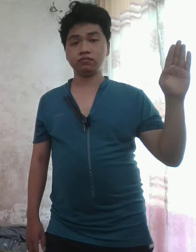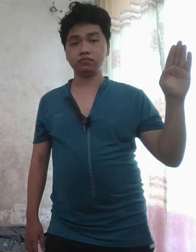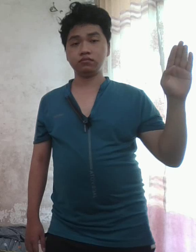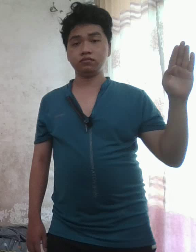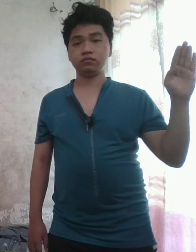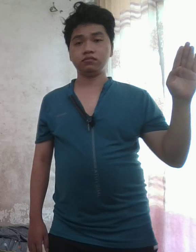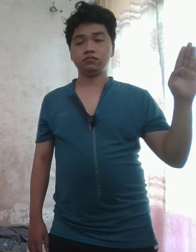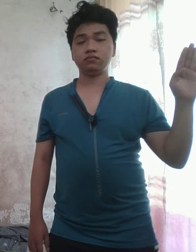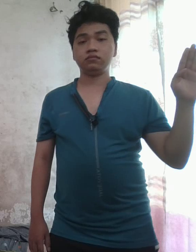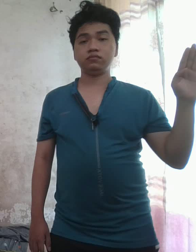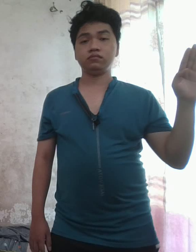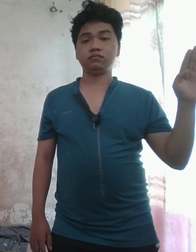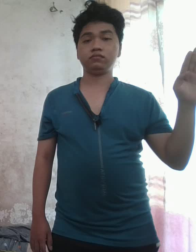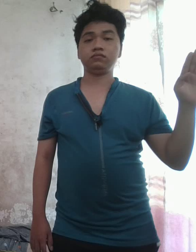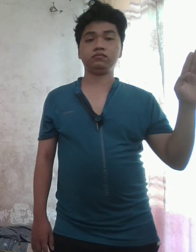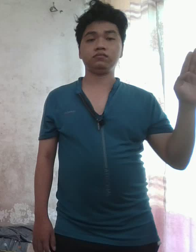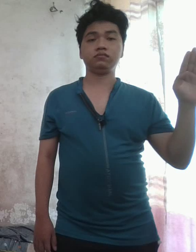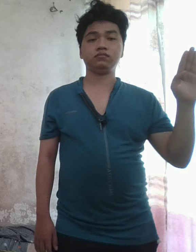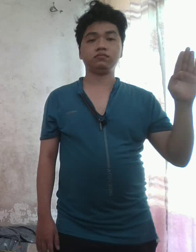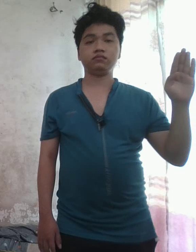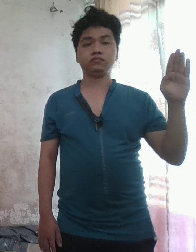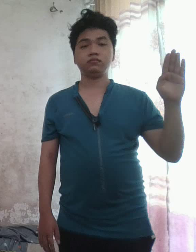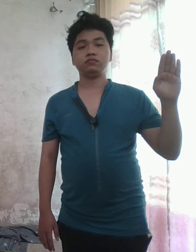b